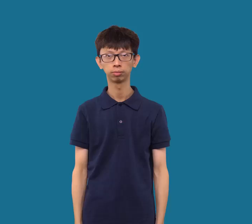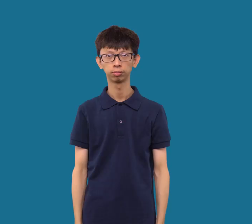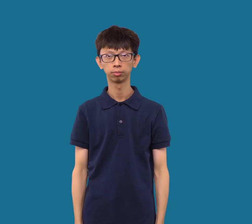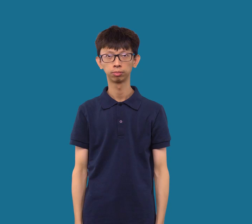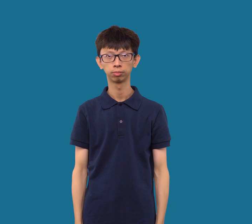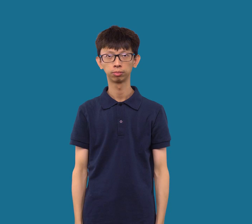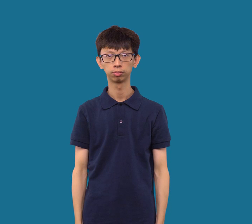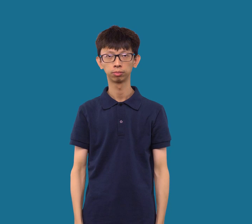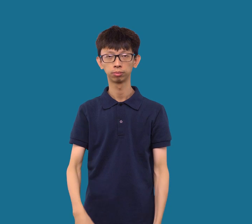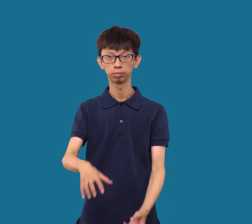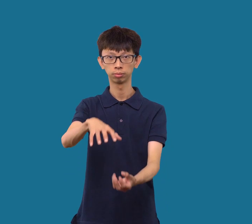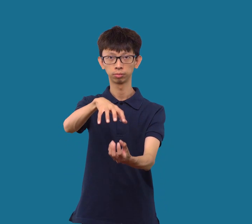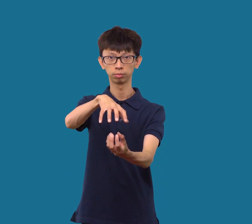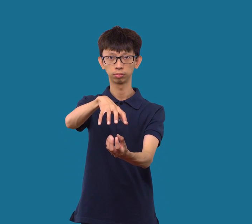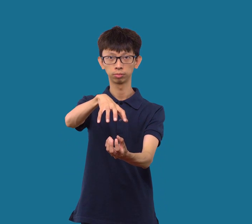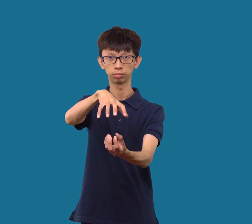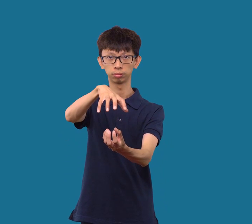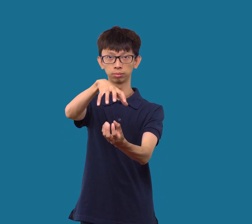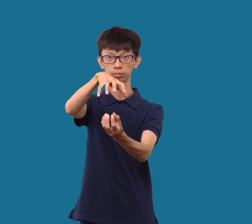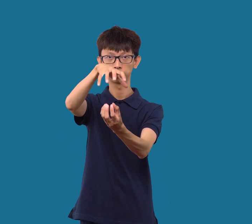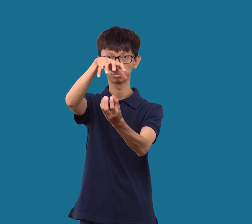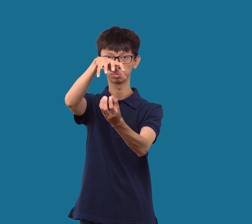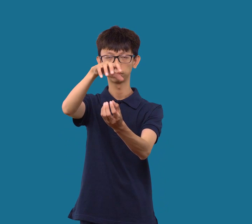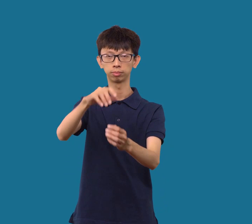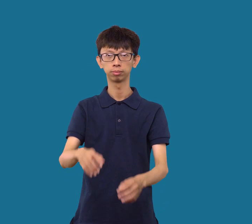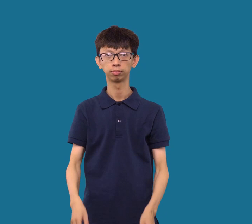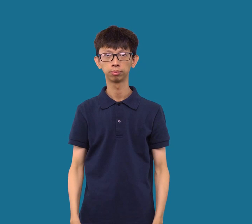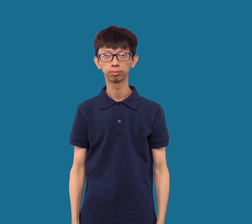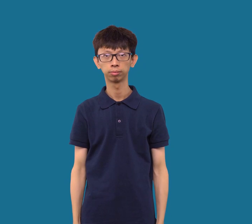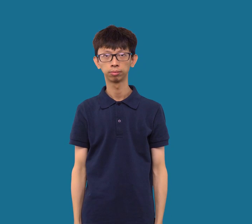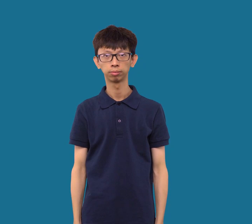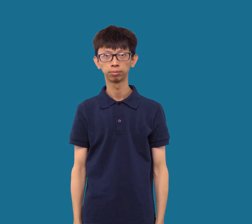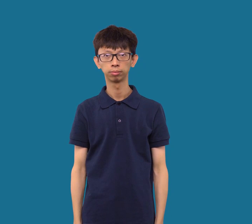khí cầu